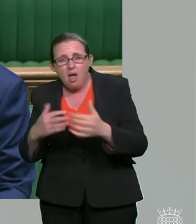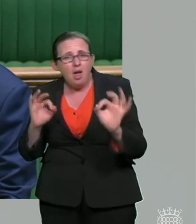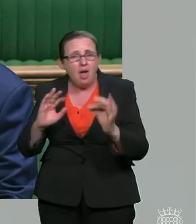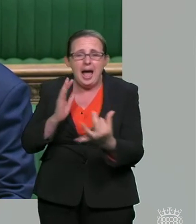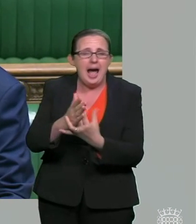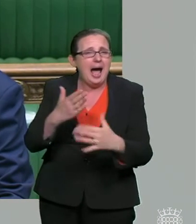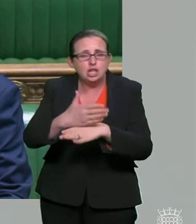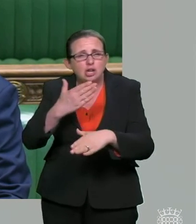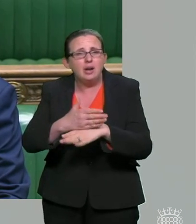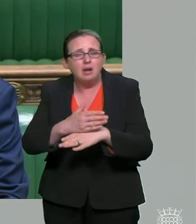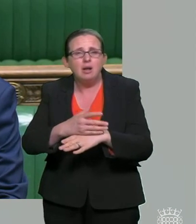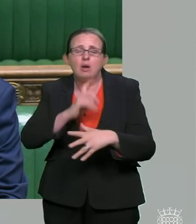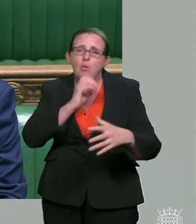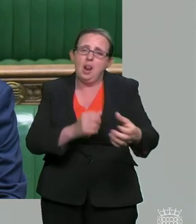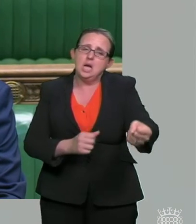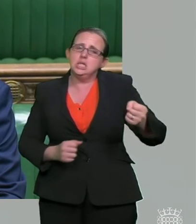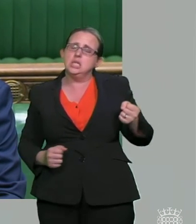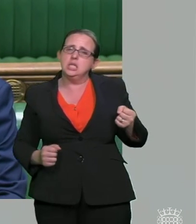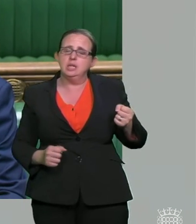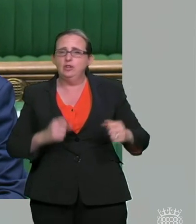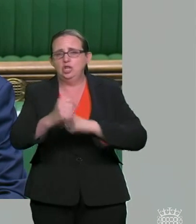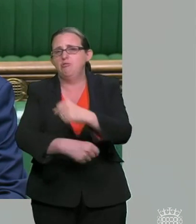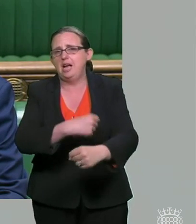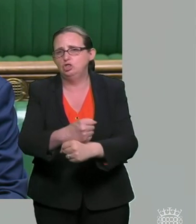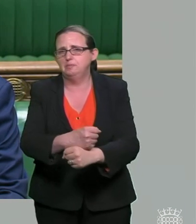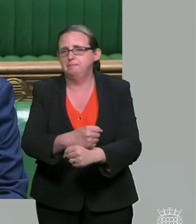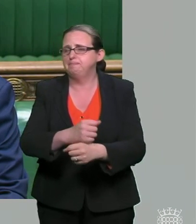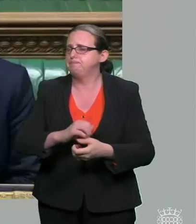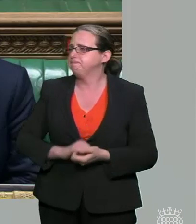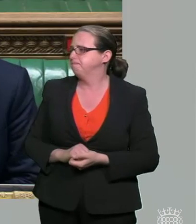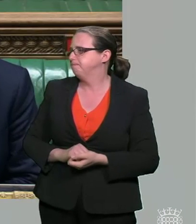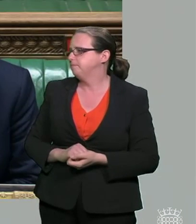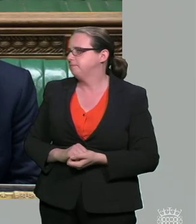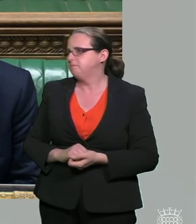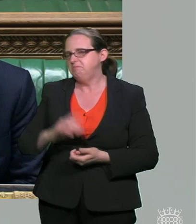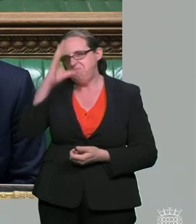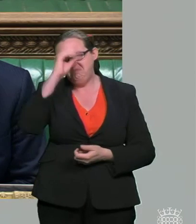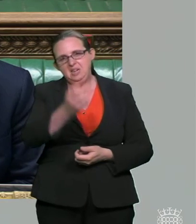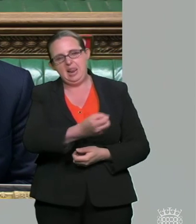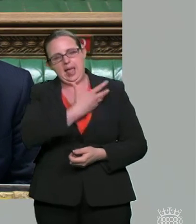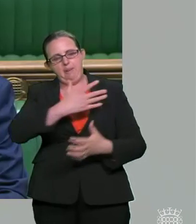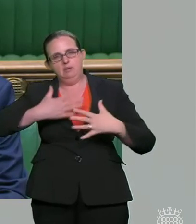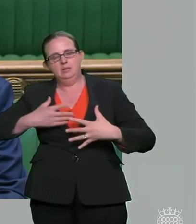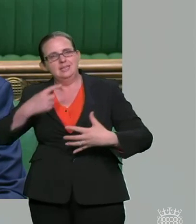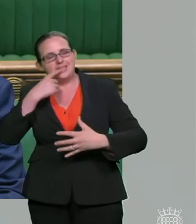Here is the difference between us and them: when Labour says education is our No.